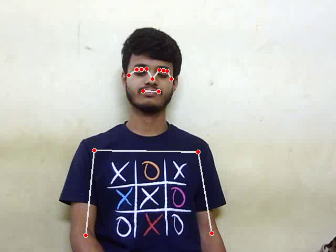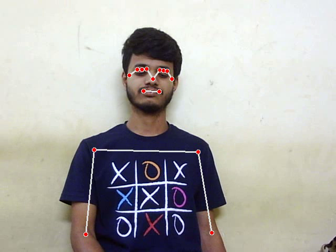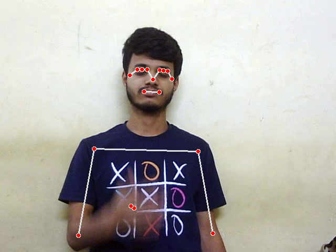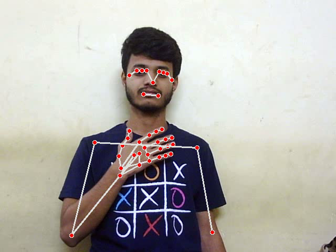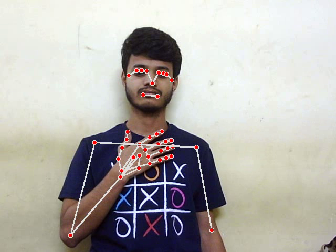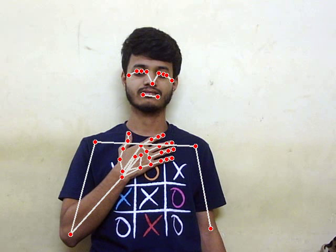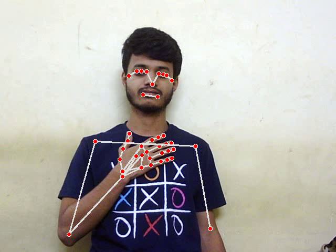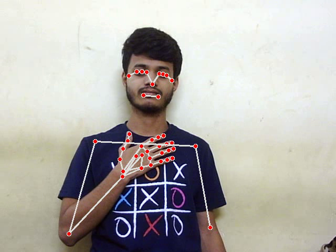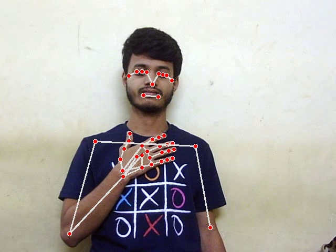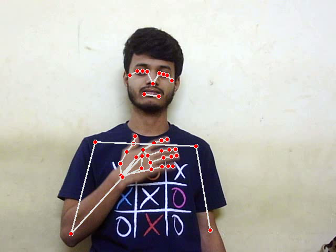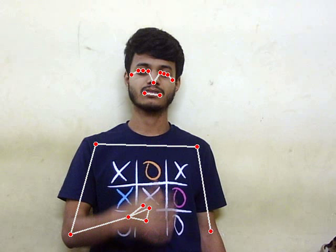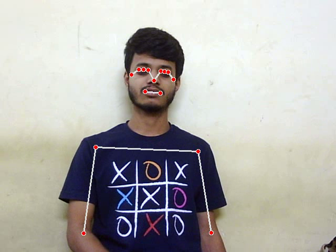my